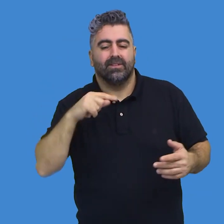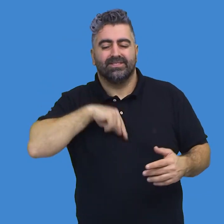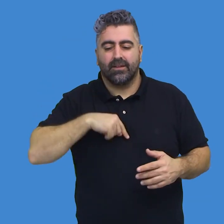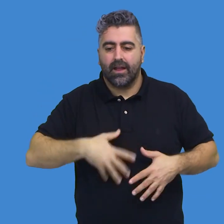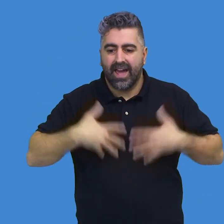sentir